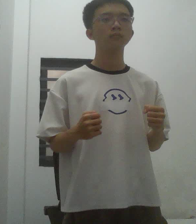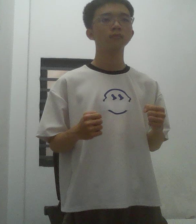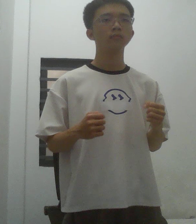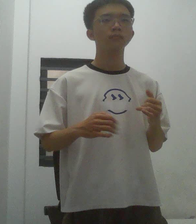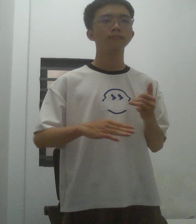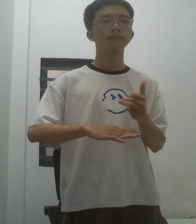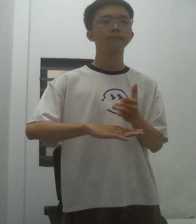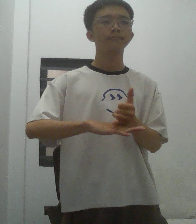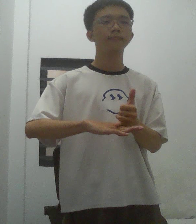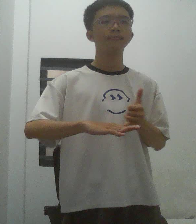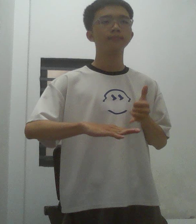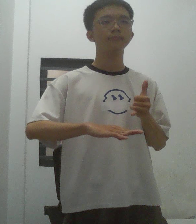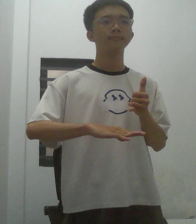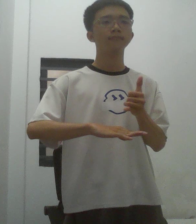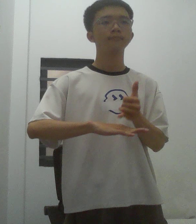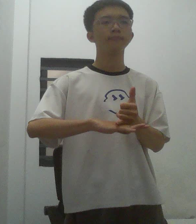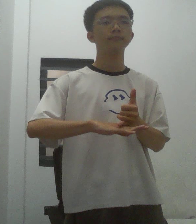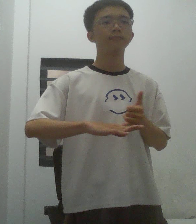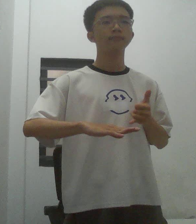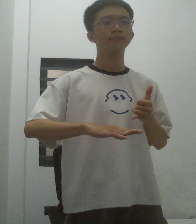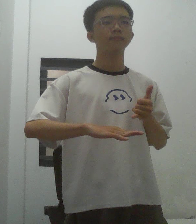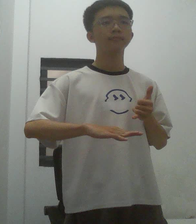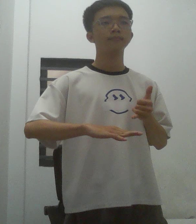cuoi tuan